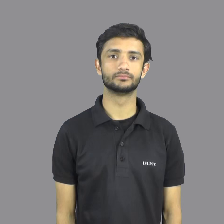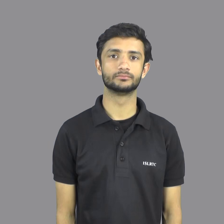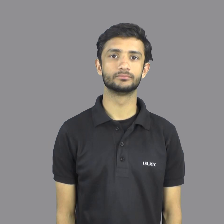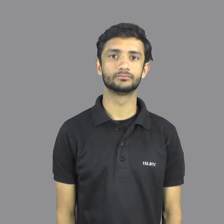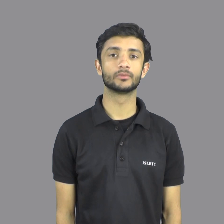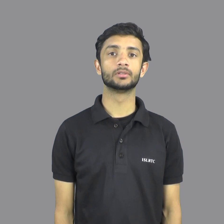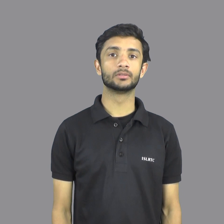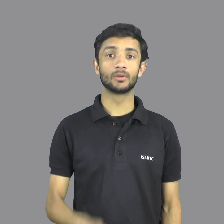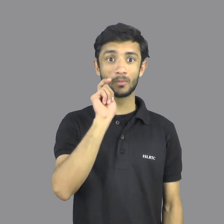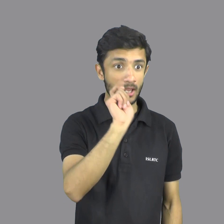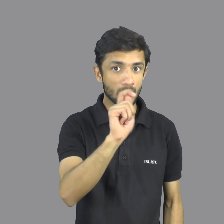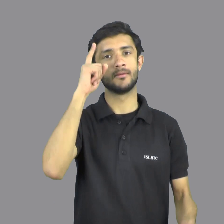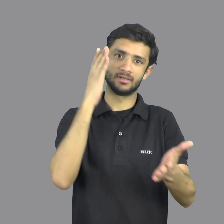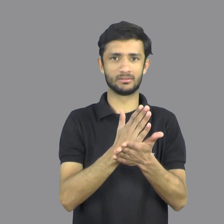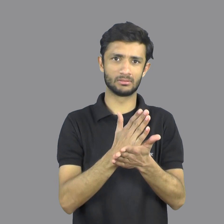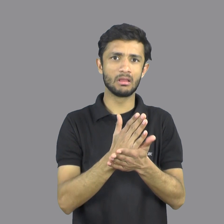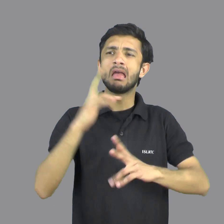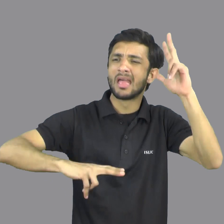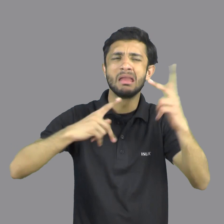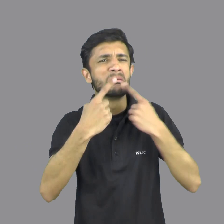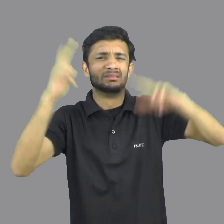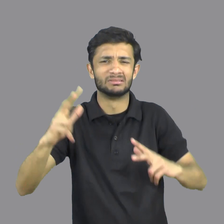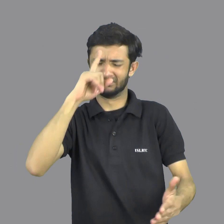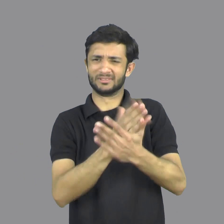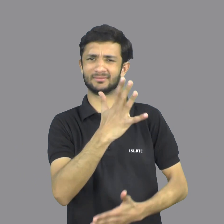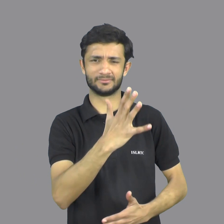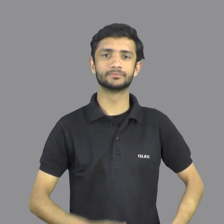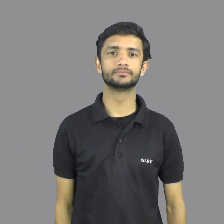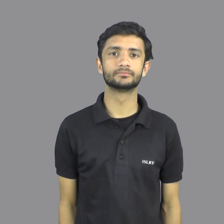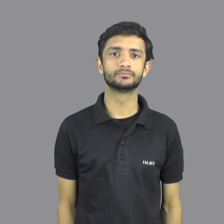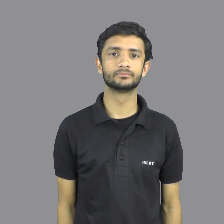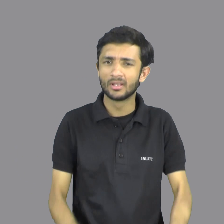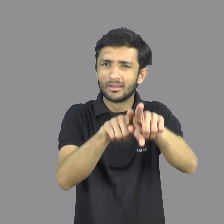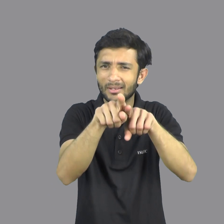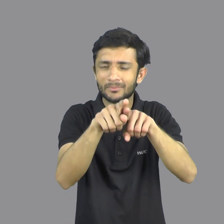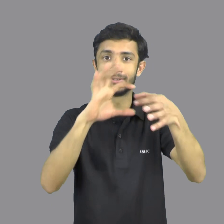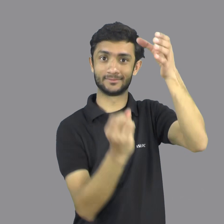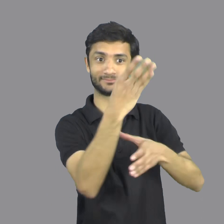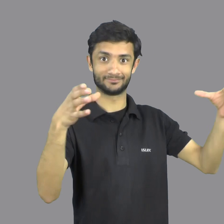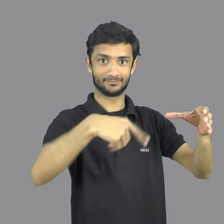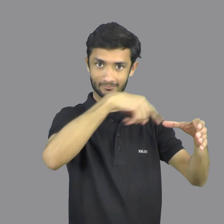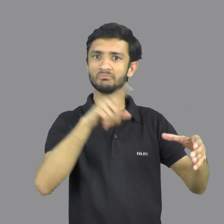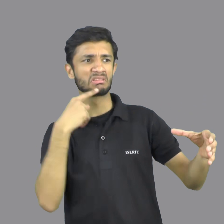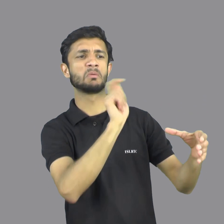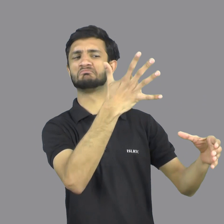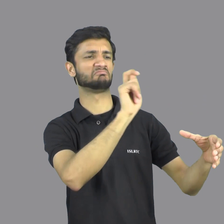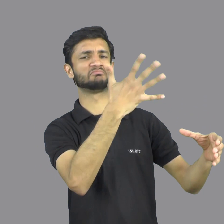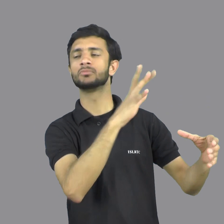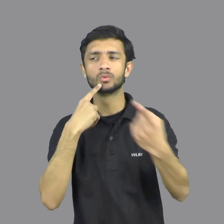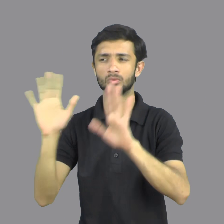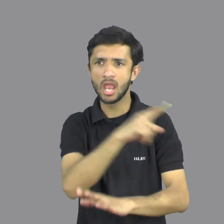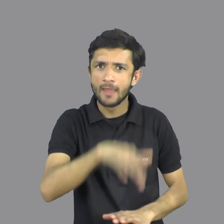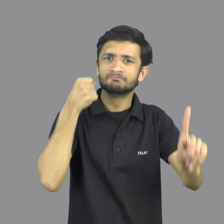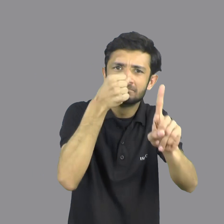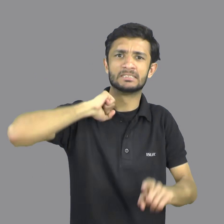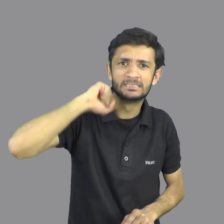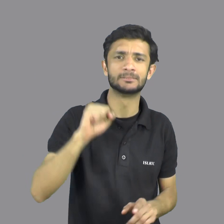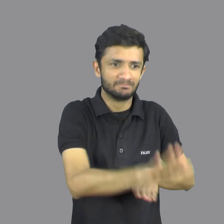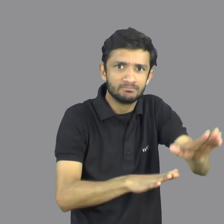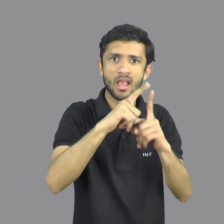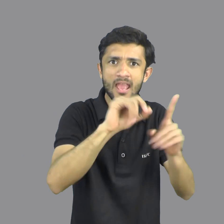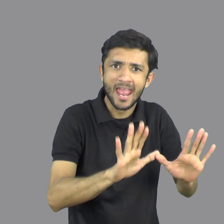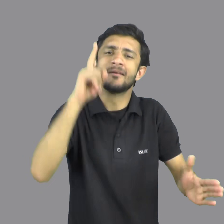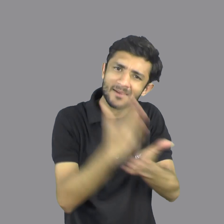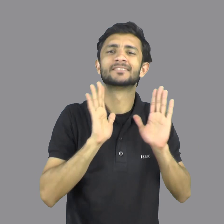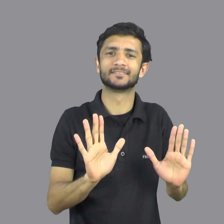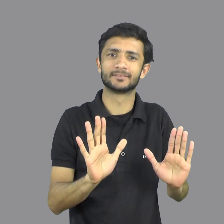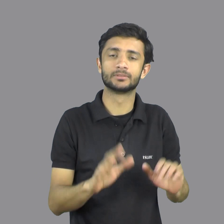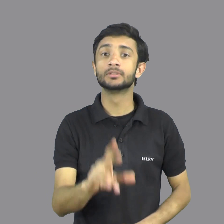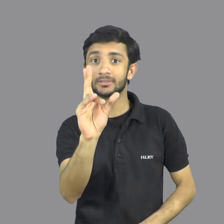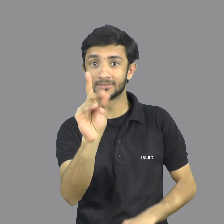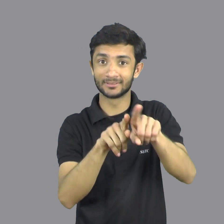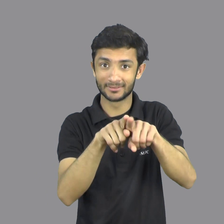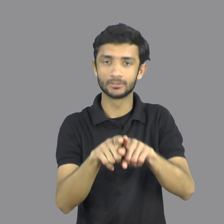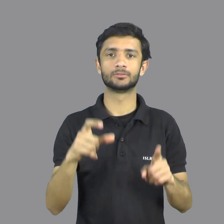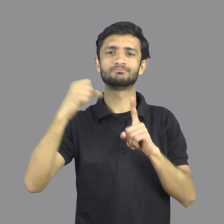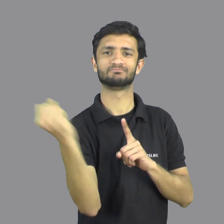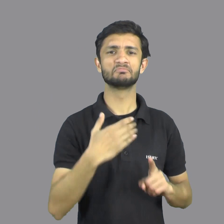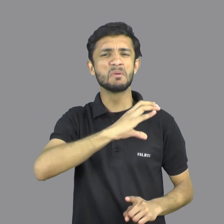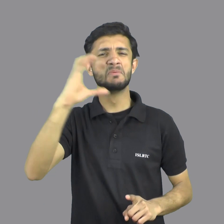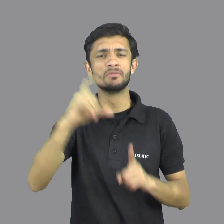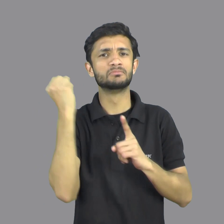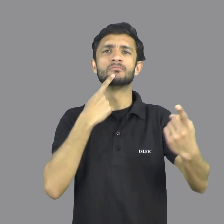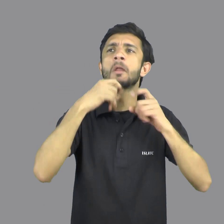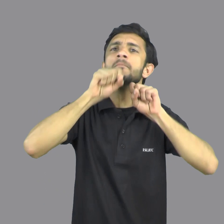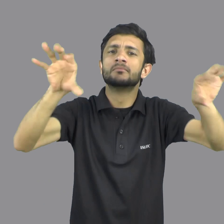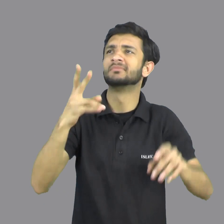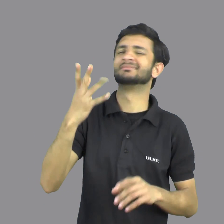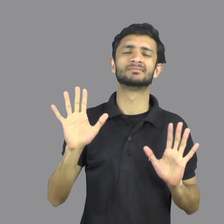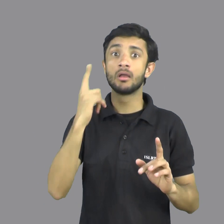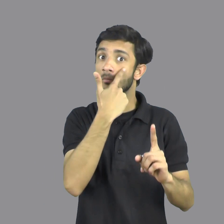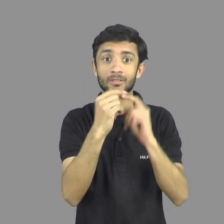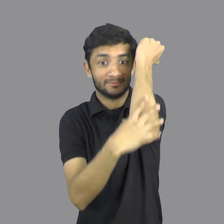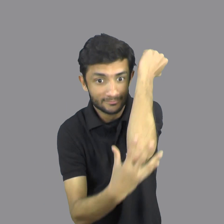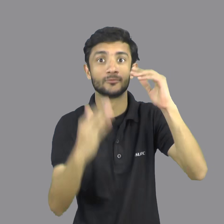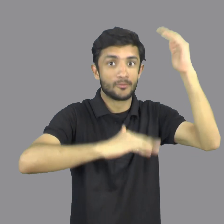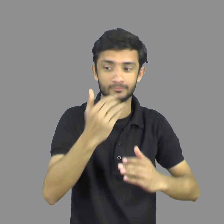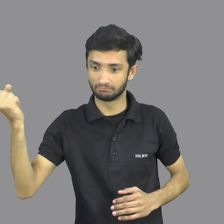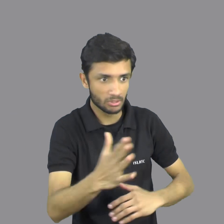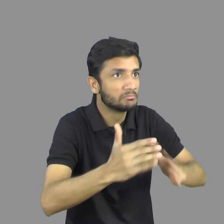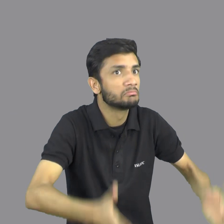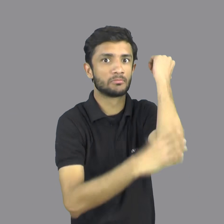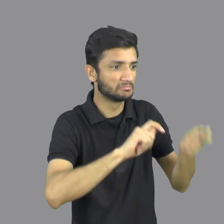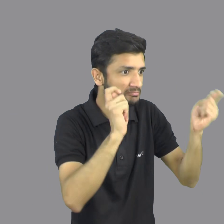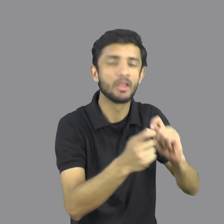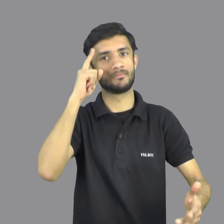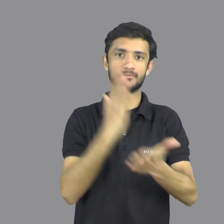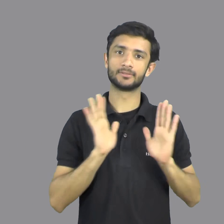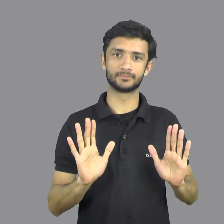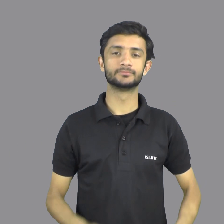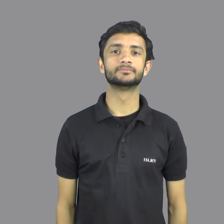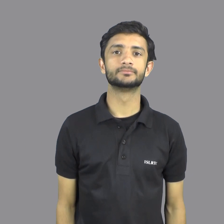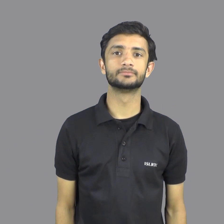Actions speak louder than words